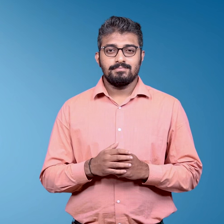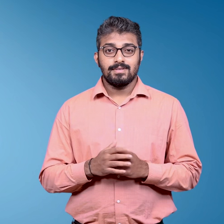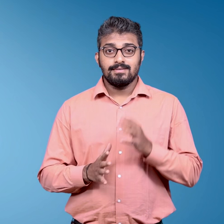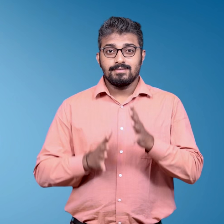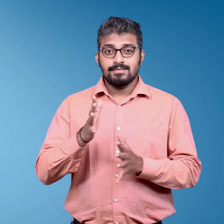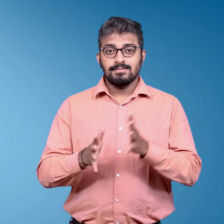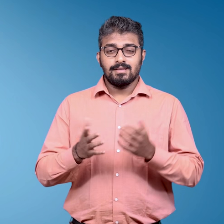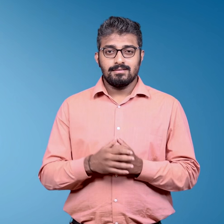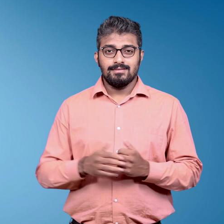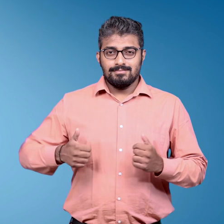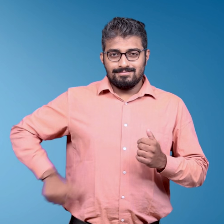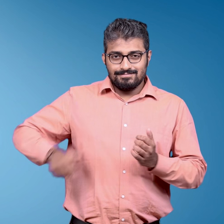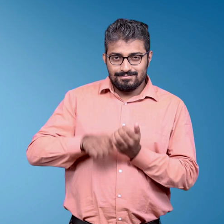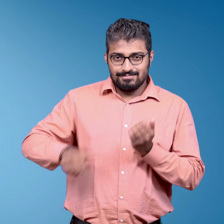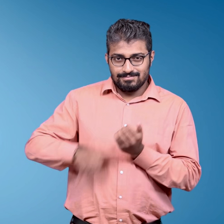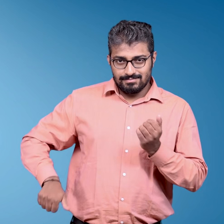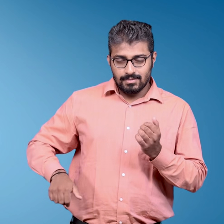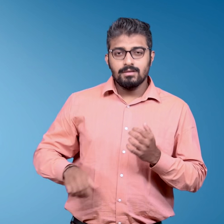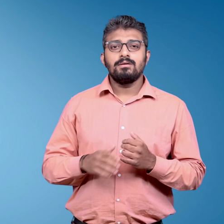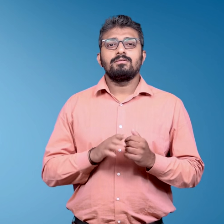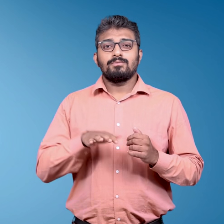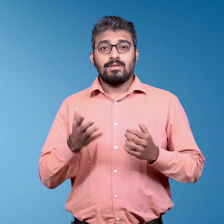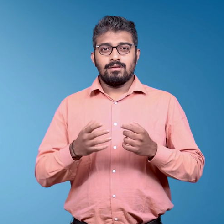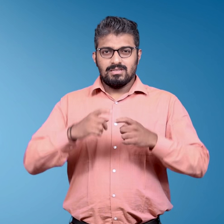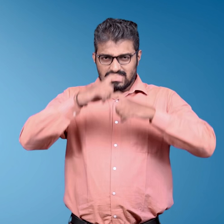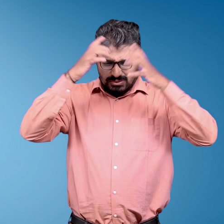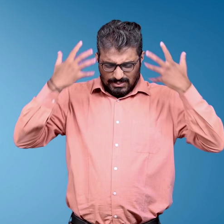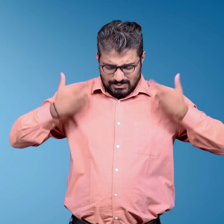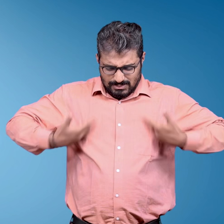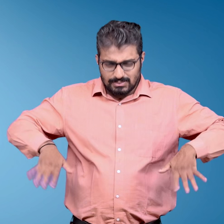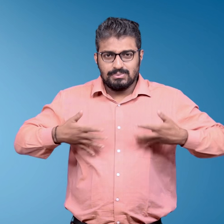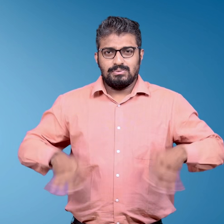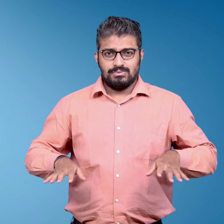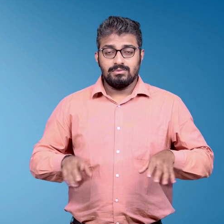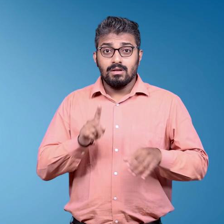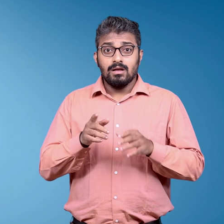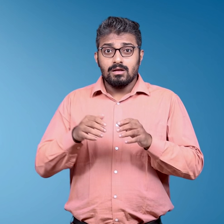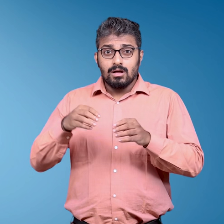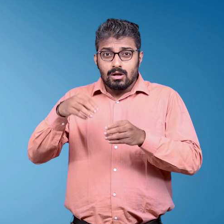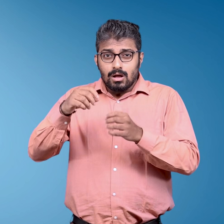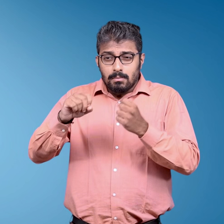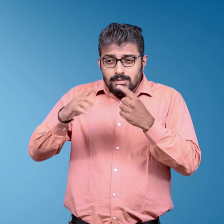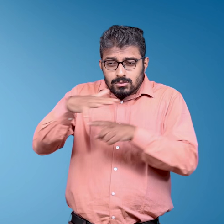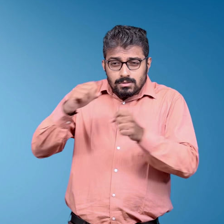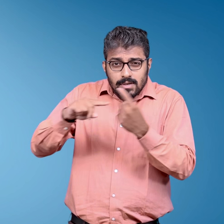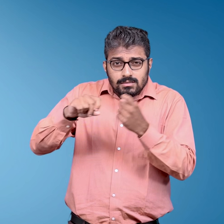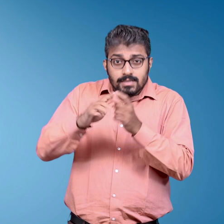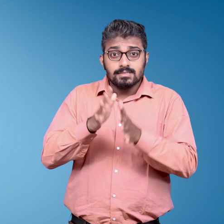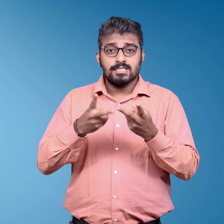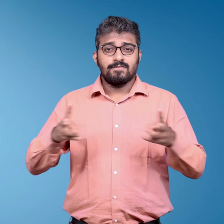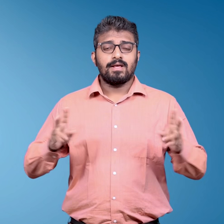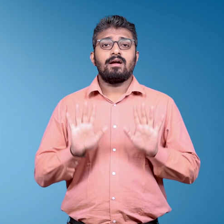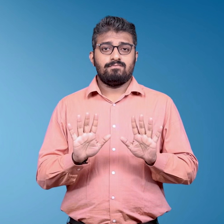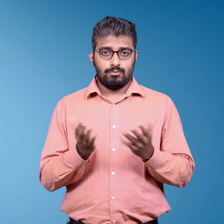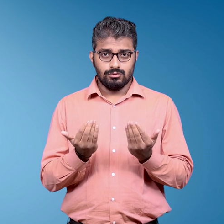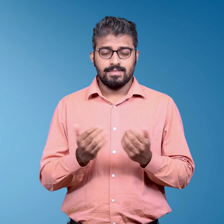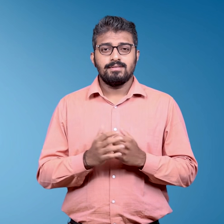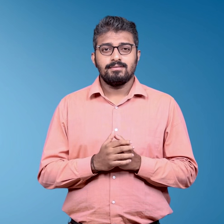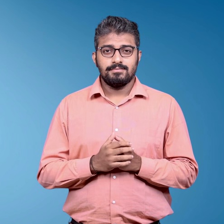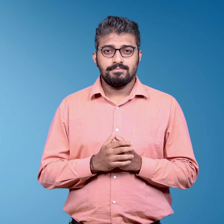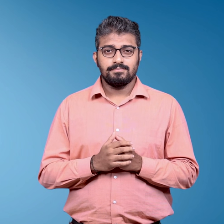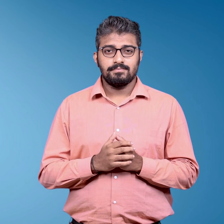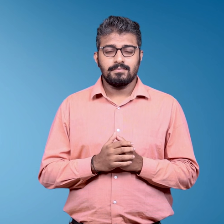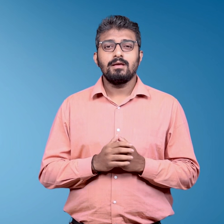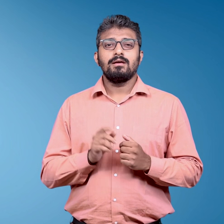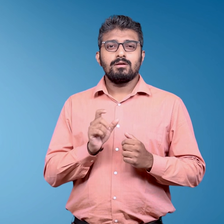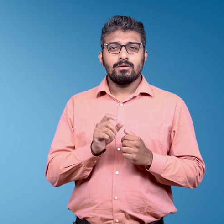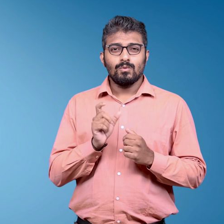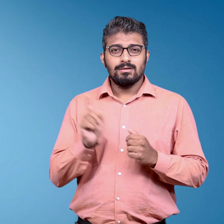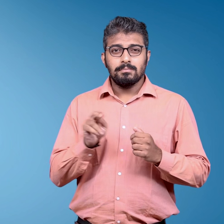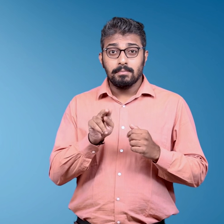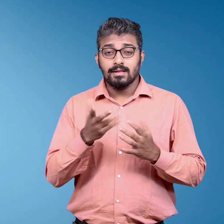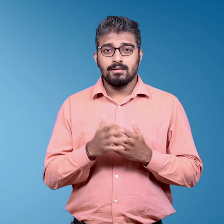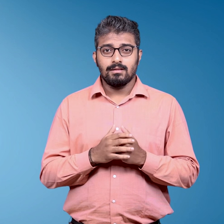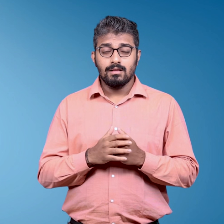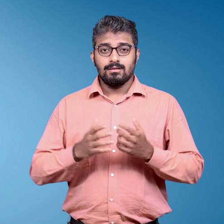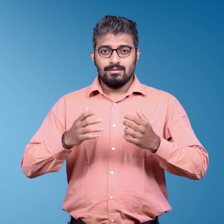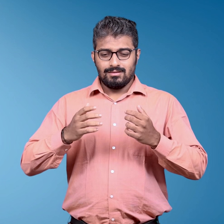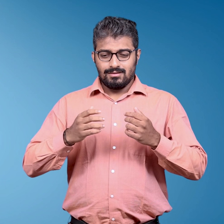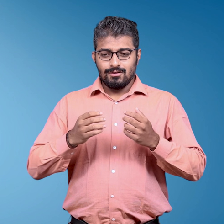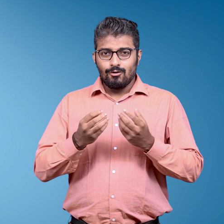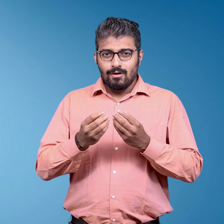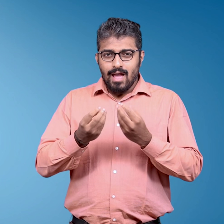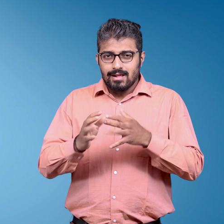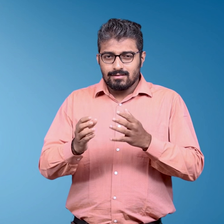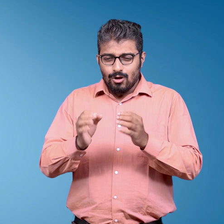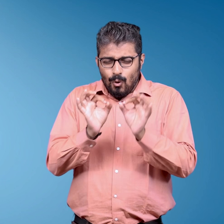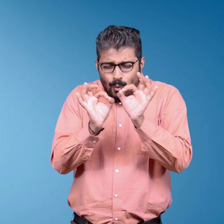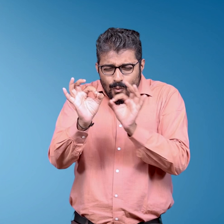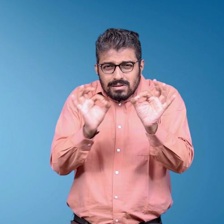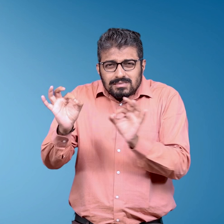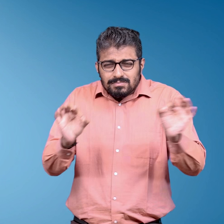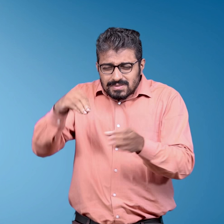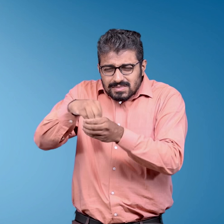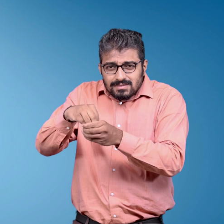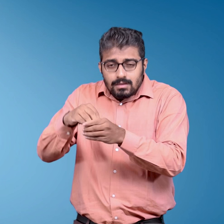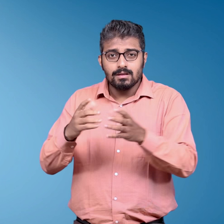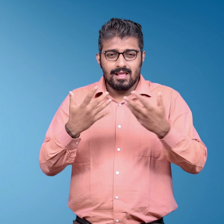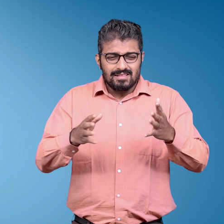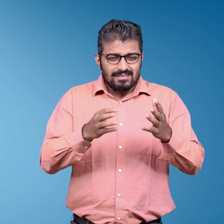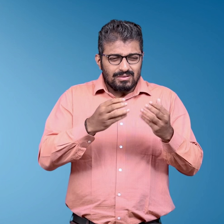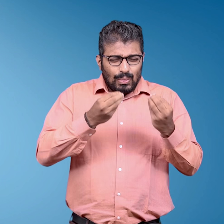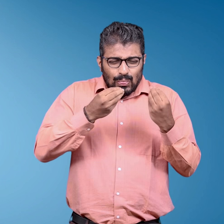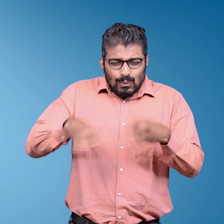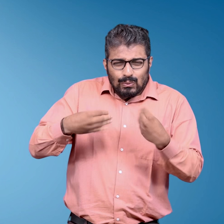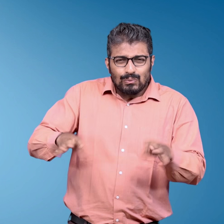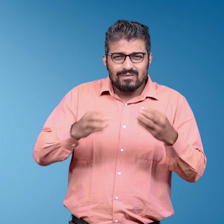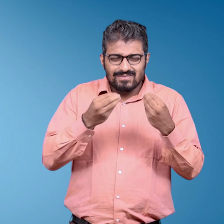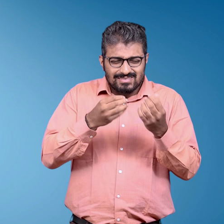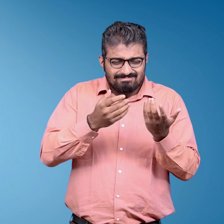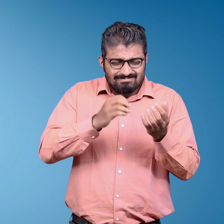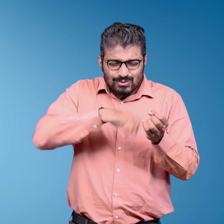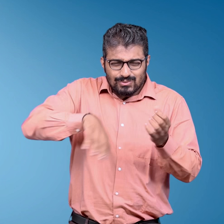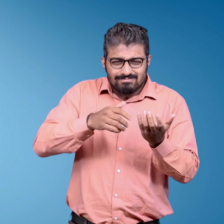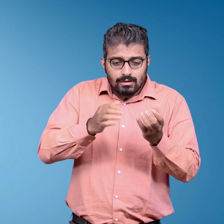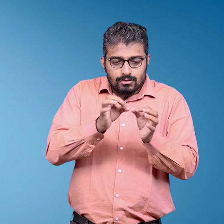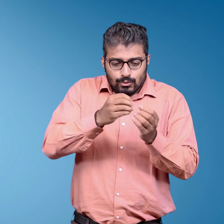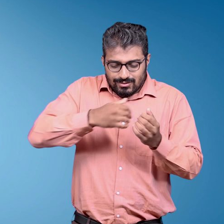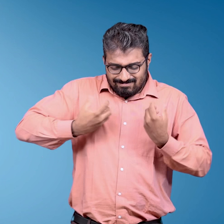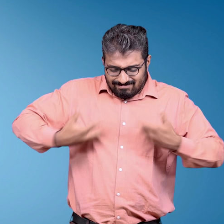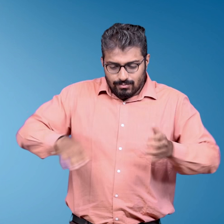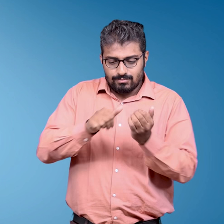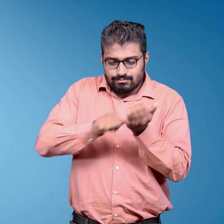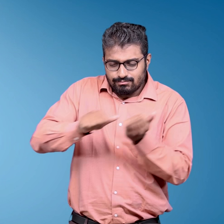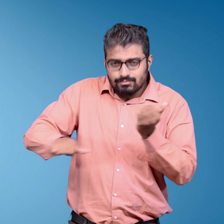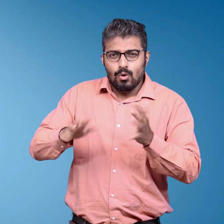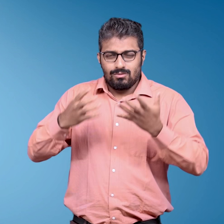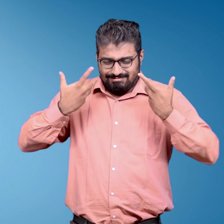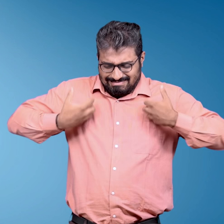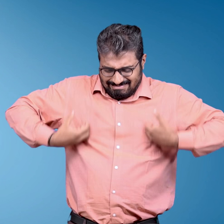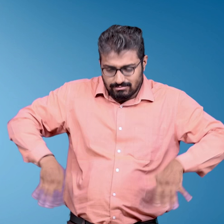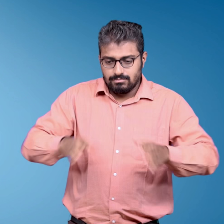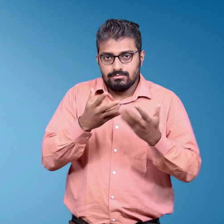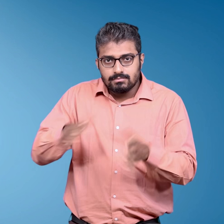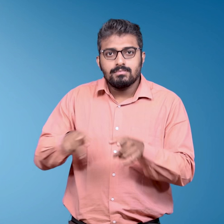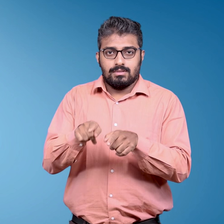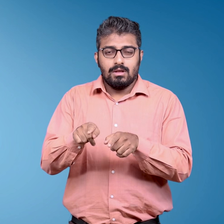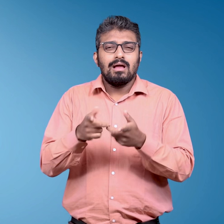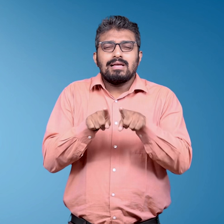Excretion This sign means excretion. The process of getting rid of wastes by organisms is known as excretion.